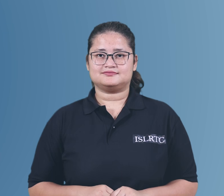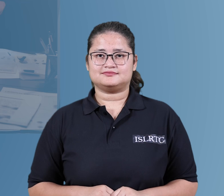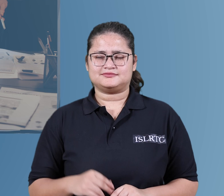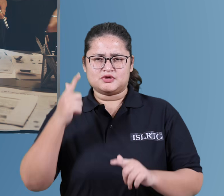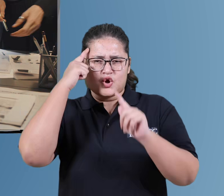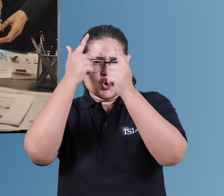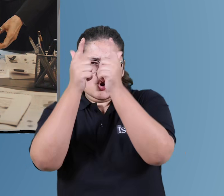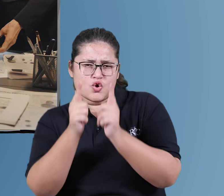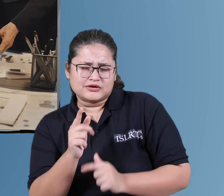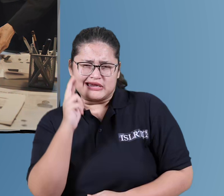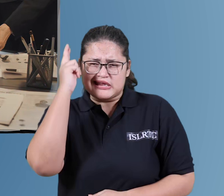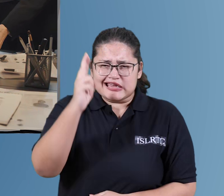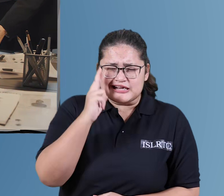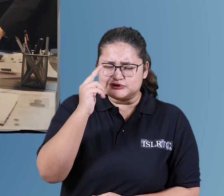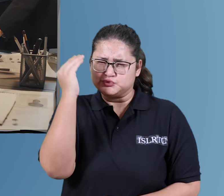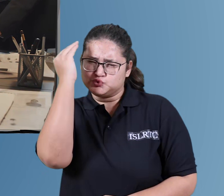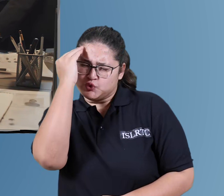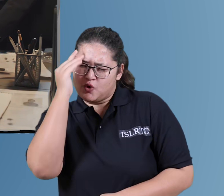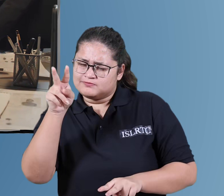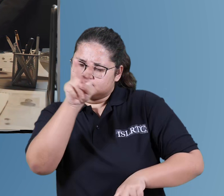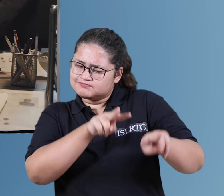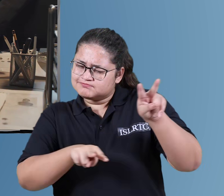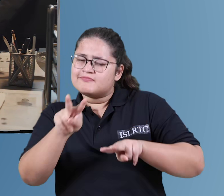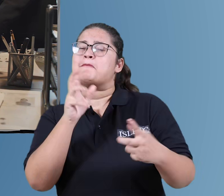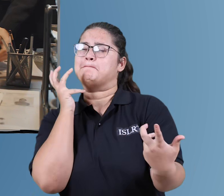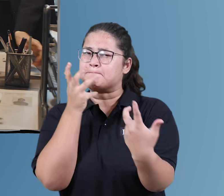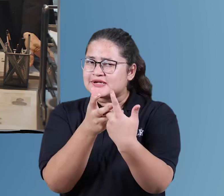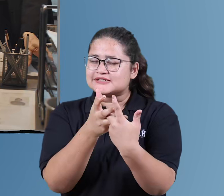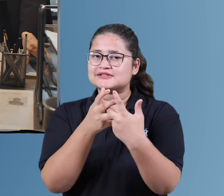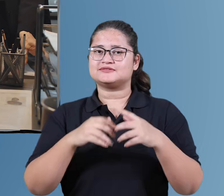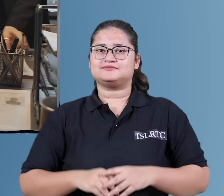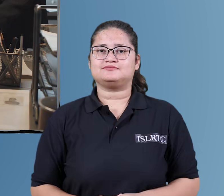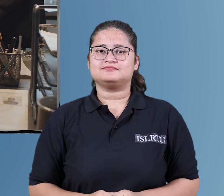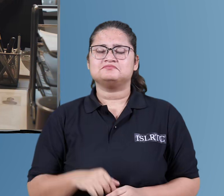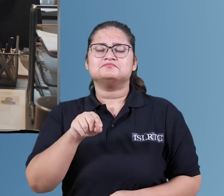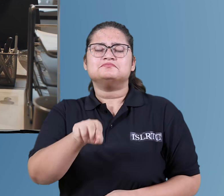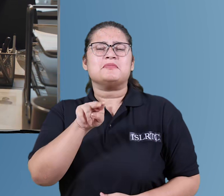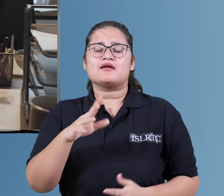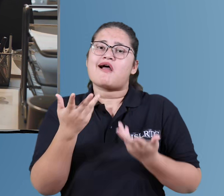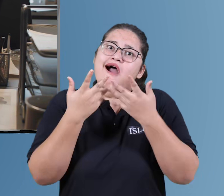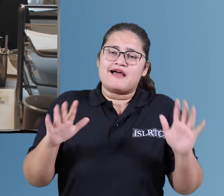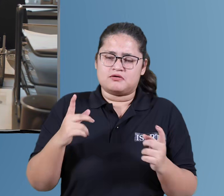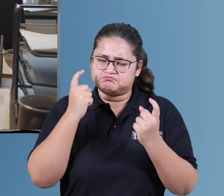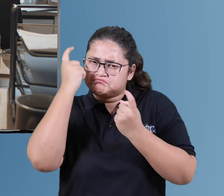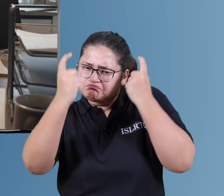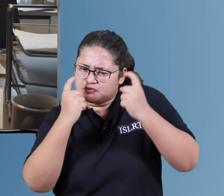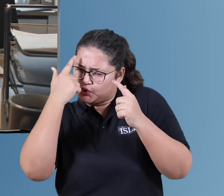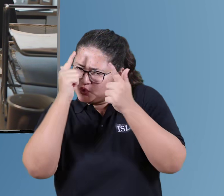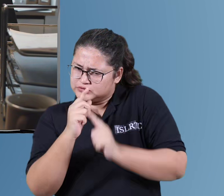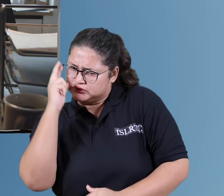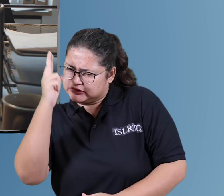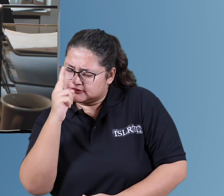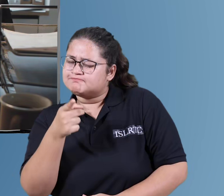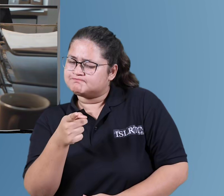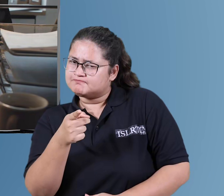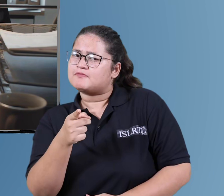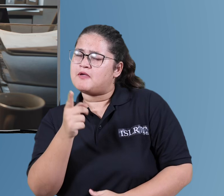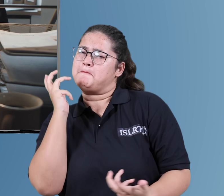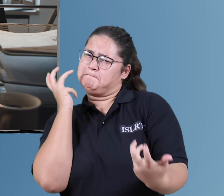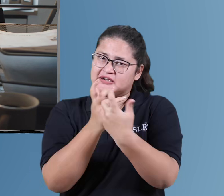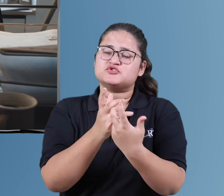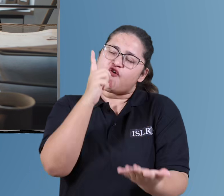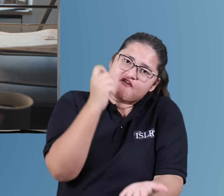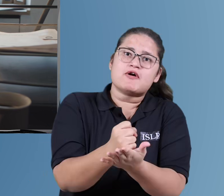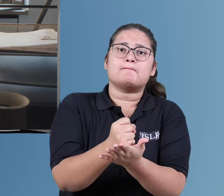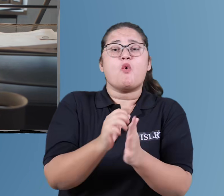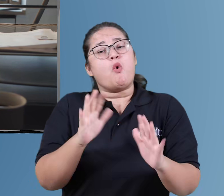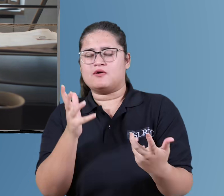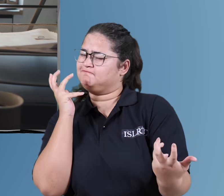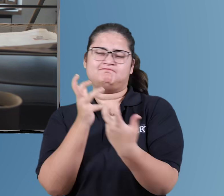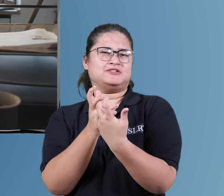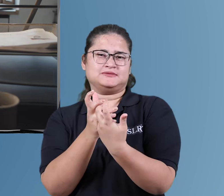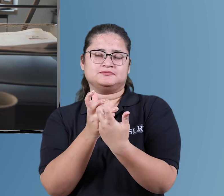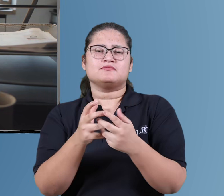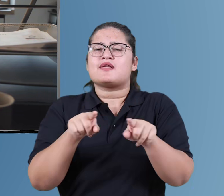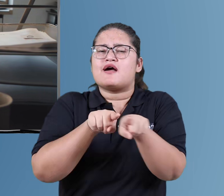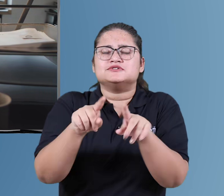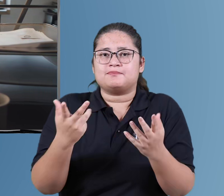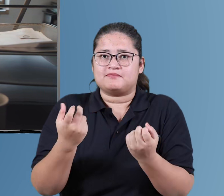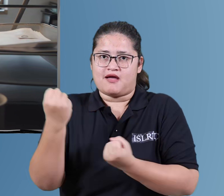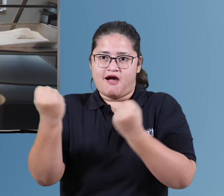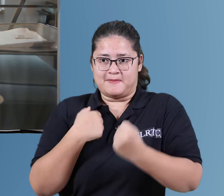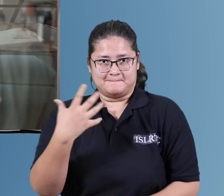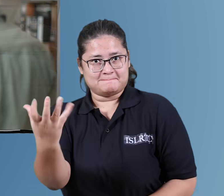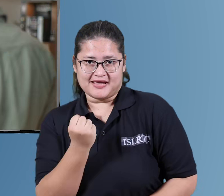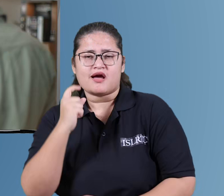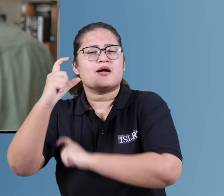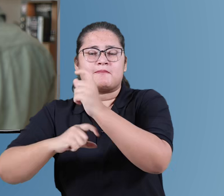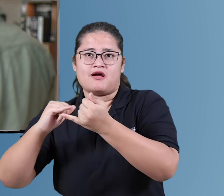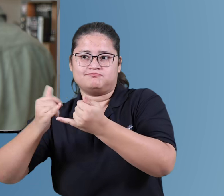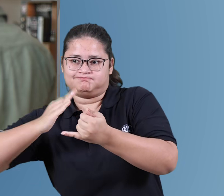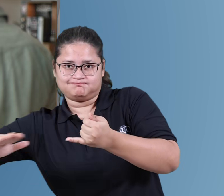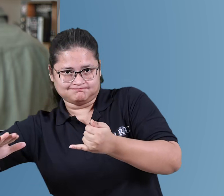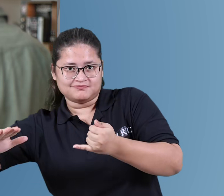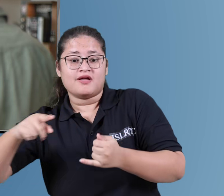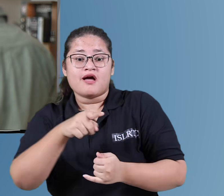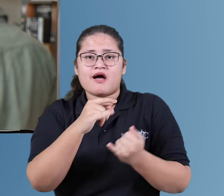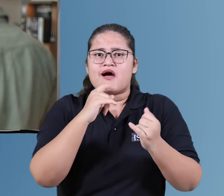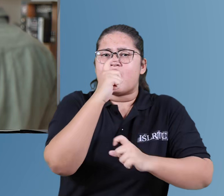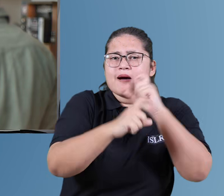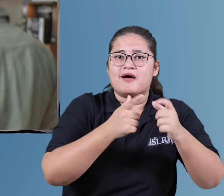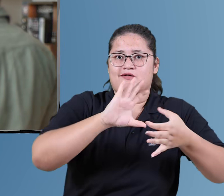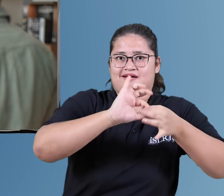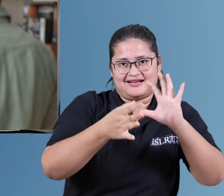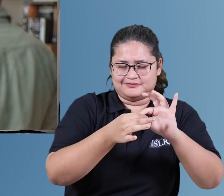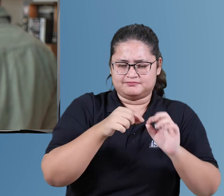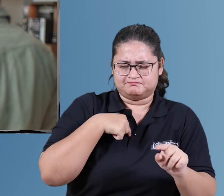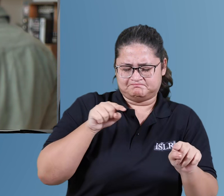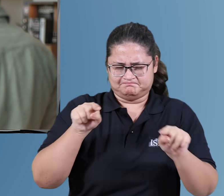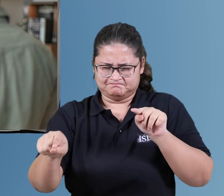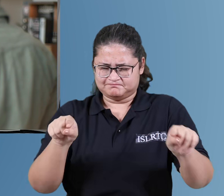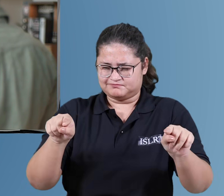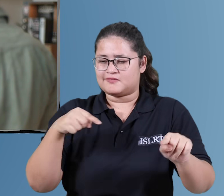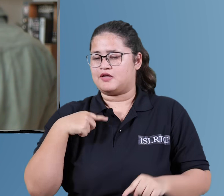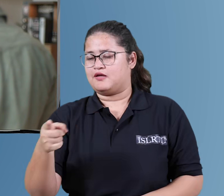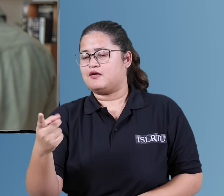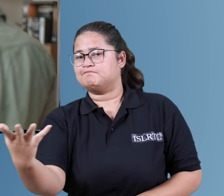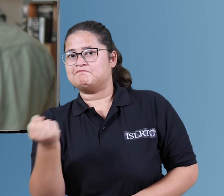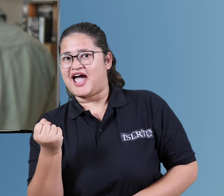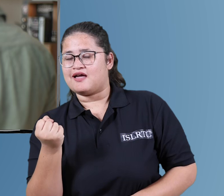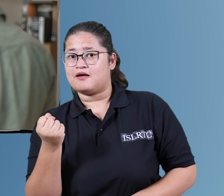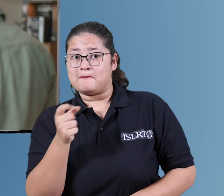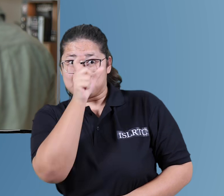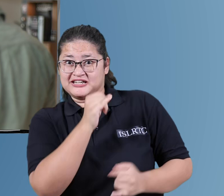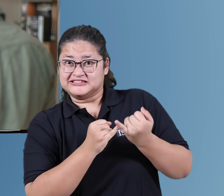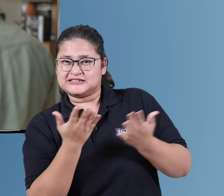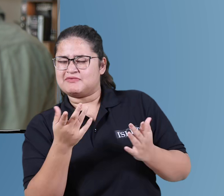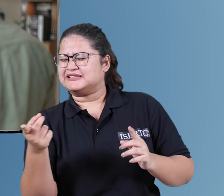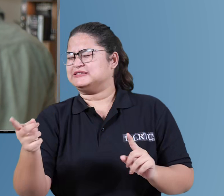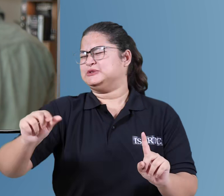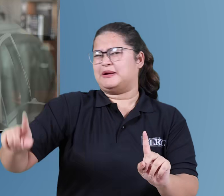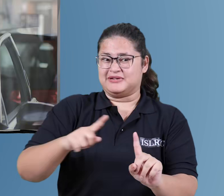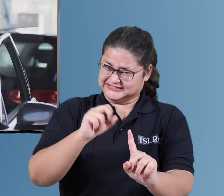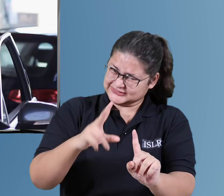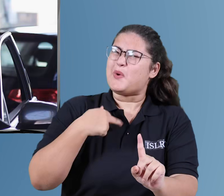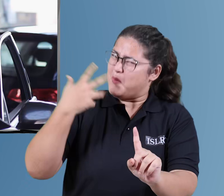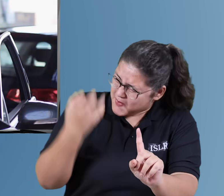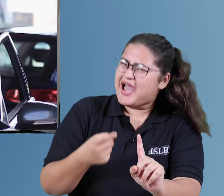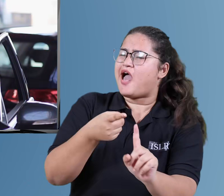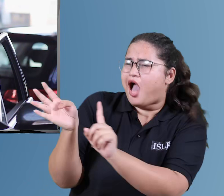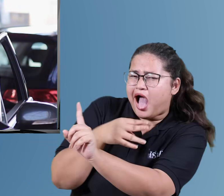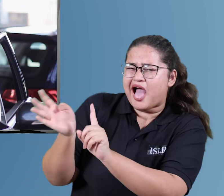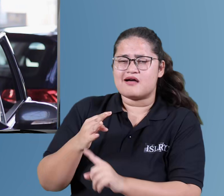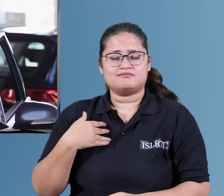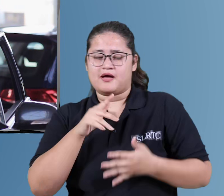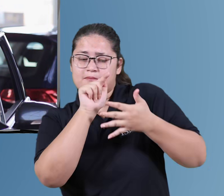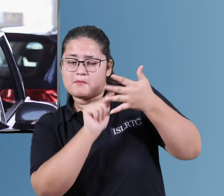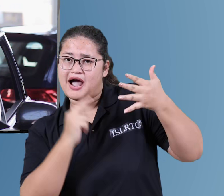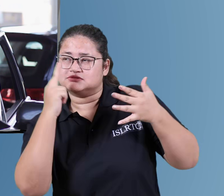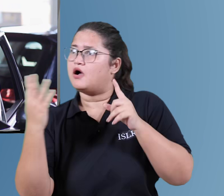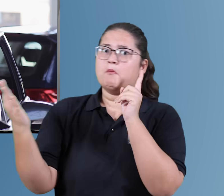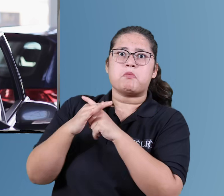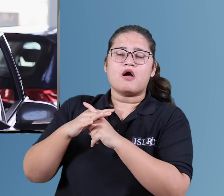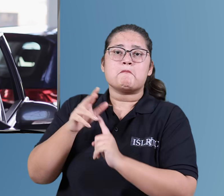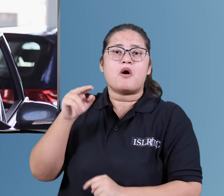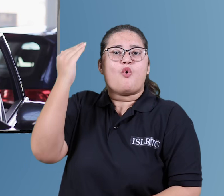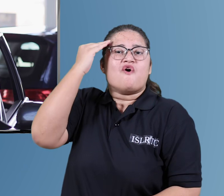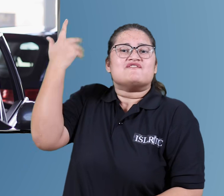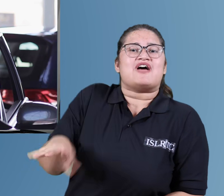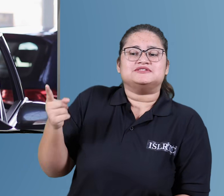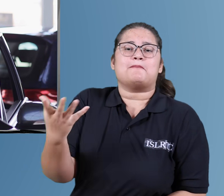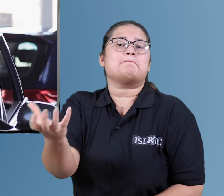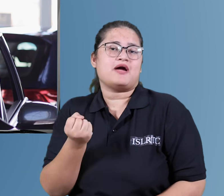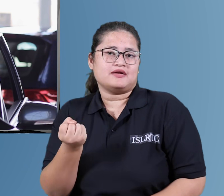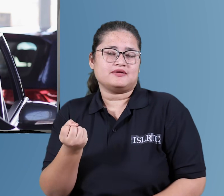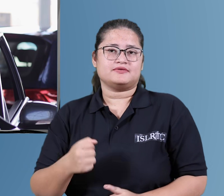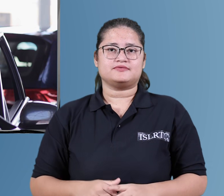Rationality Rationality refers to making decisions or forming beliefs based on facts, evidence, and logical reasoning. when you buy a car, you wouldn't simply buy an Audi, which is far beyond your budget, even if the salesperson wants you to. Instead, you would choose a car like the Swift, which is within your budget, efficient, and meets all your specifications.